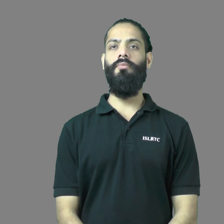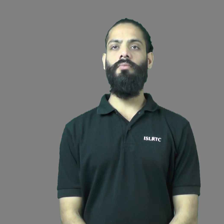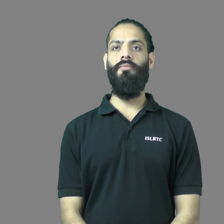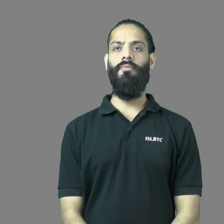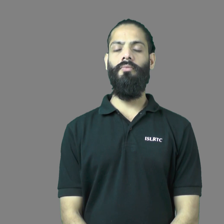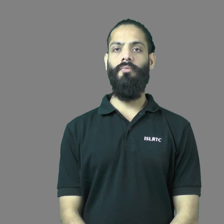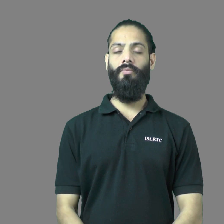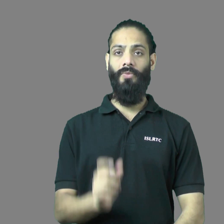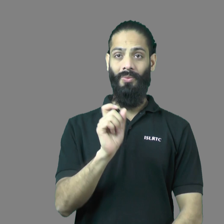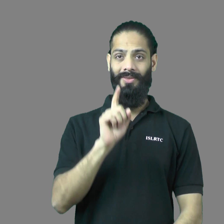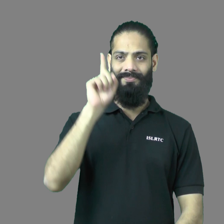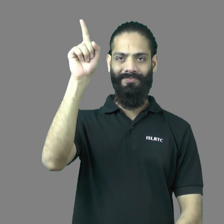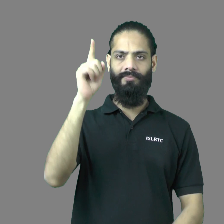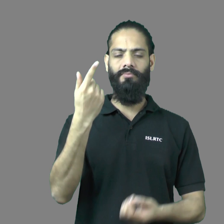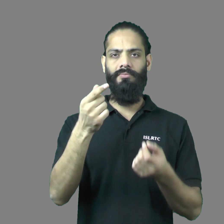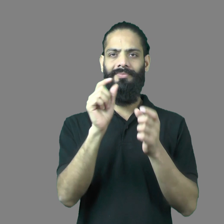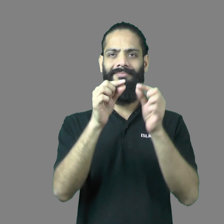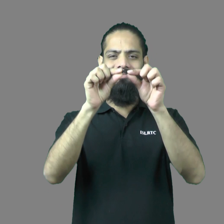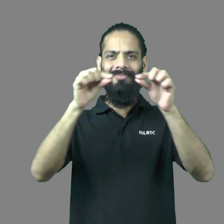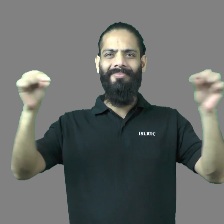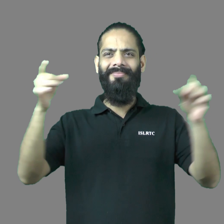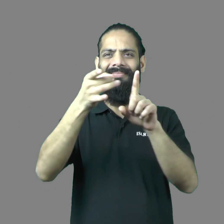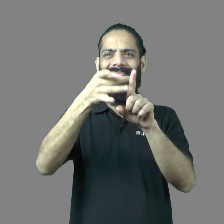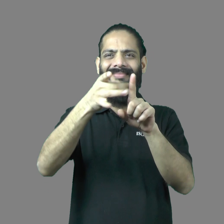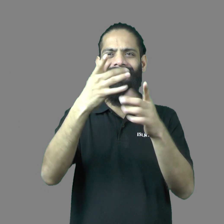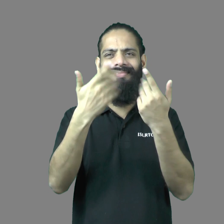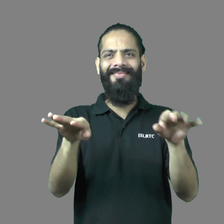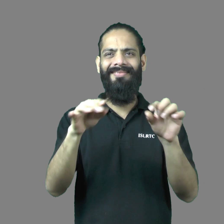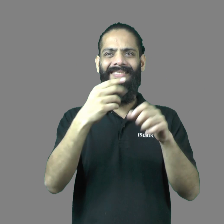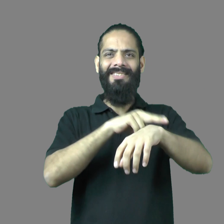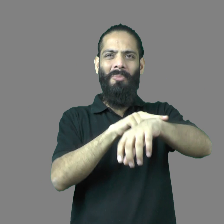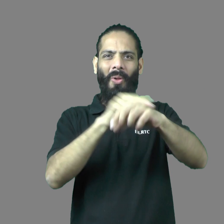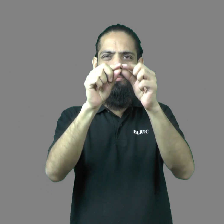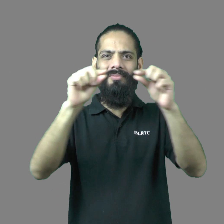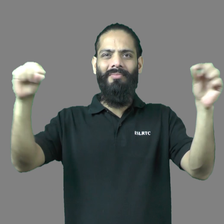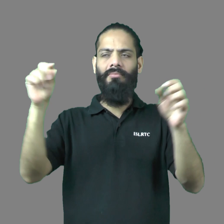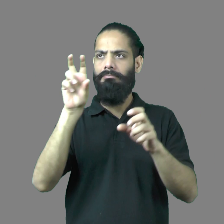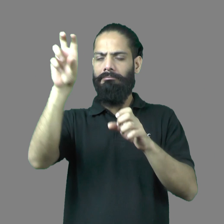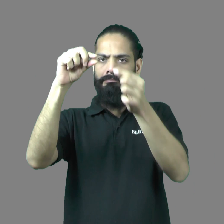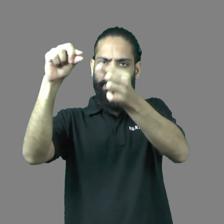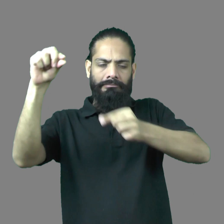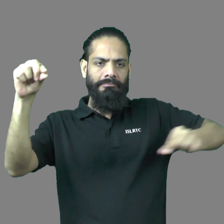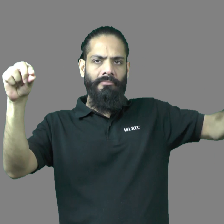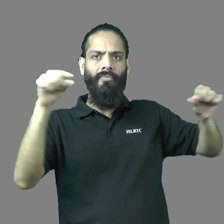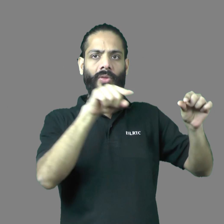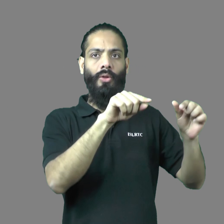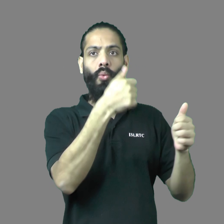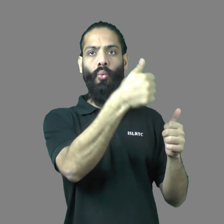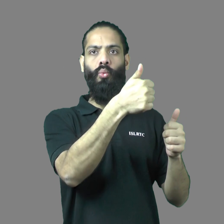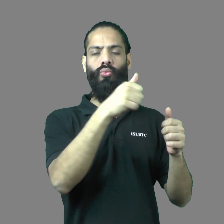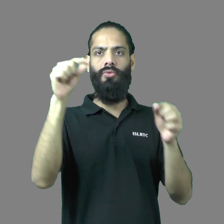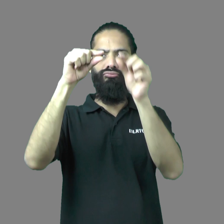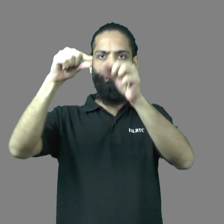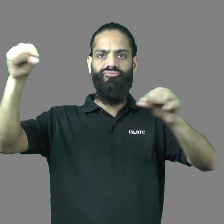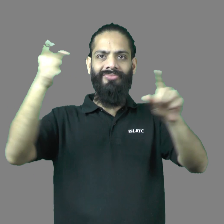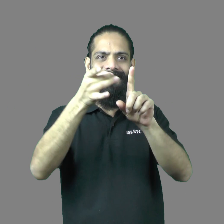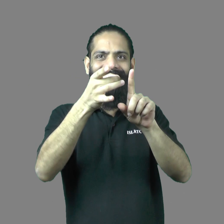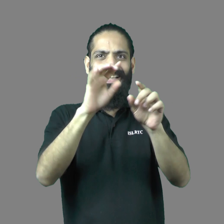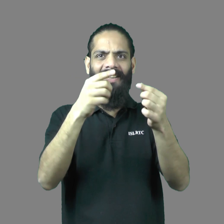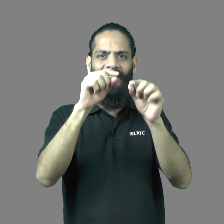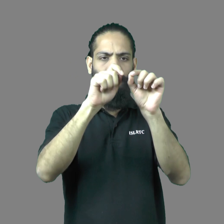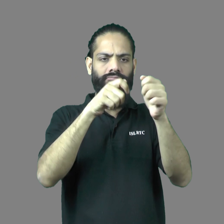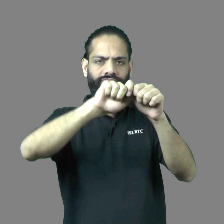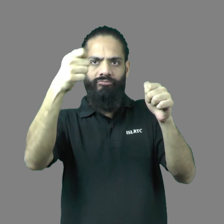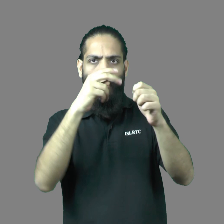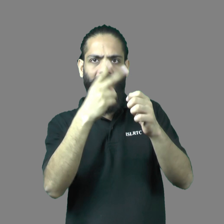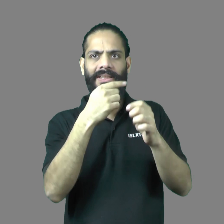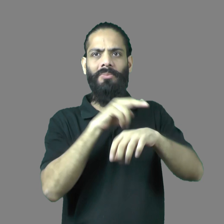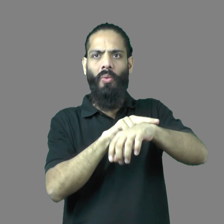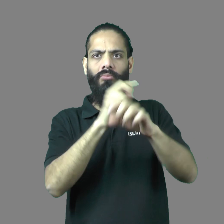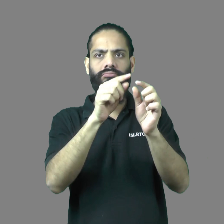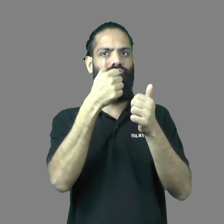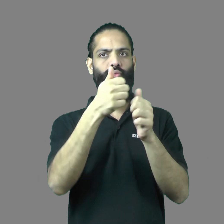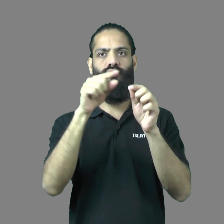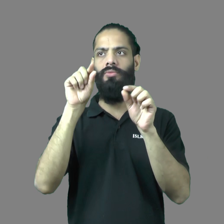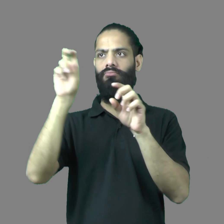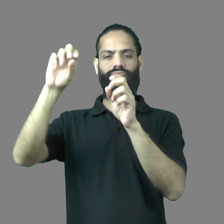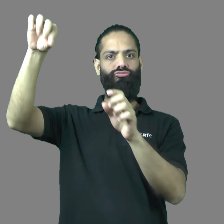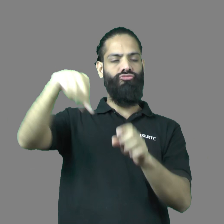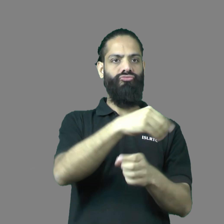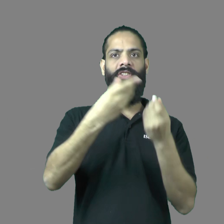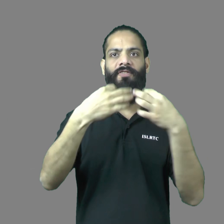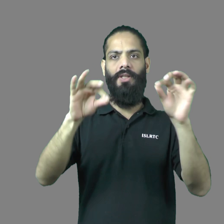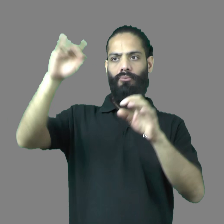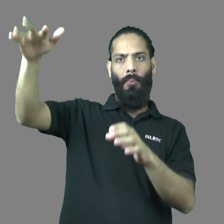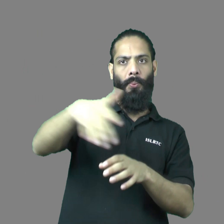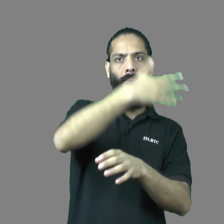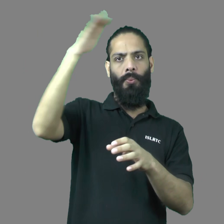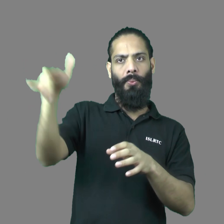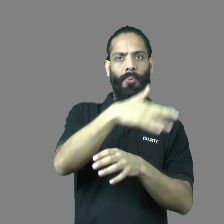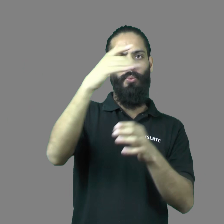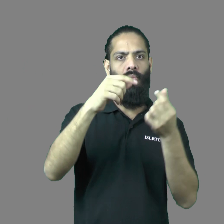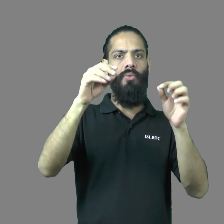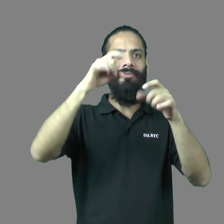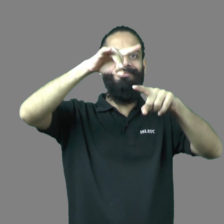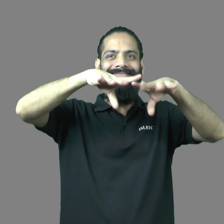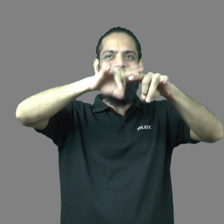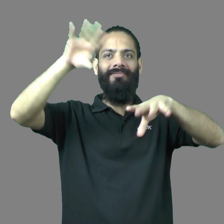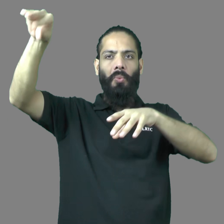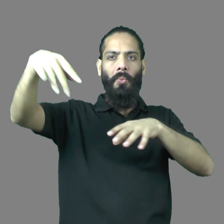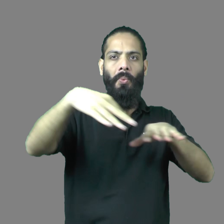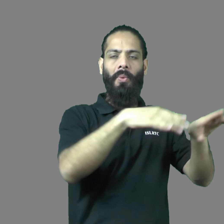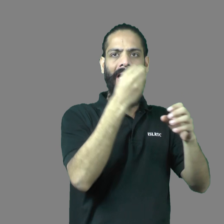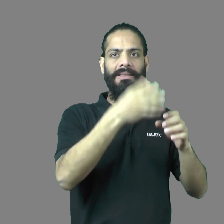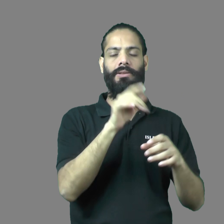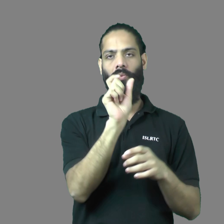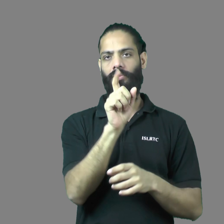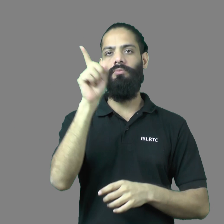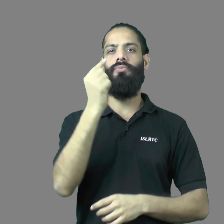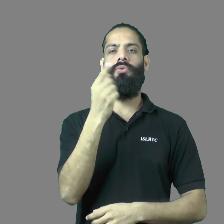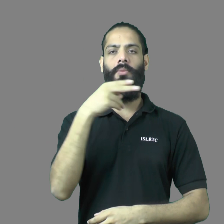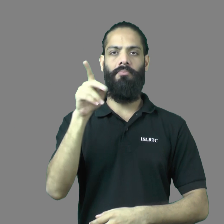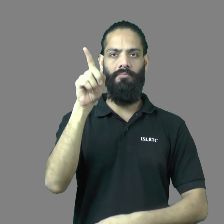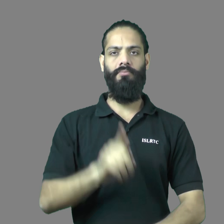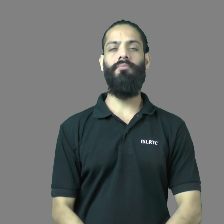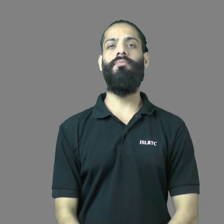Conductor